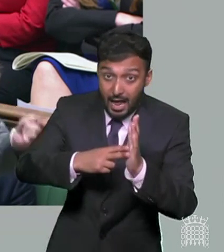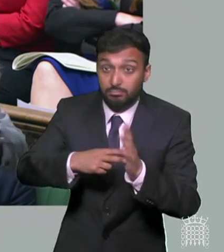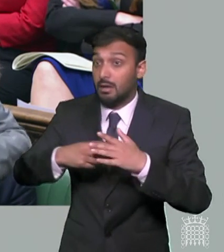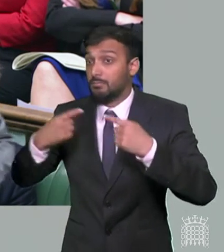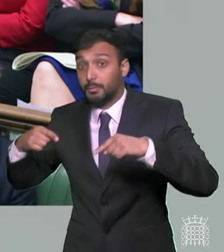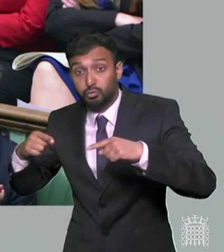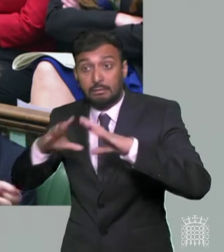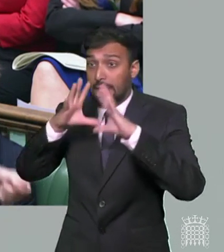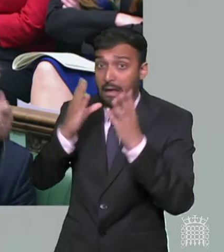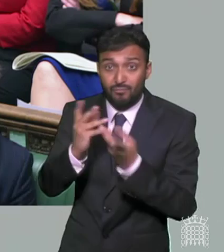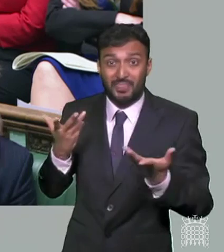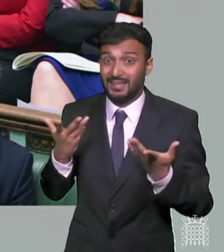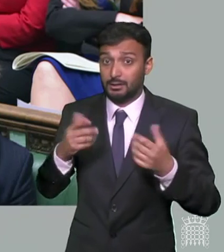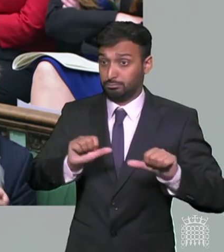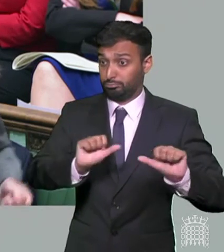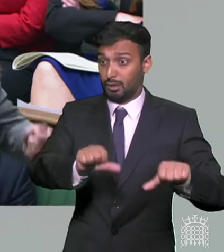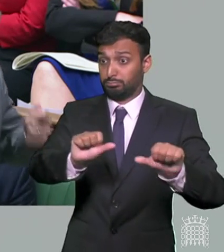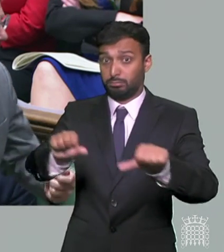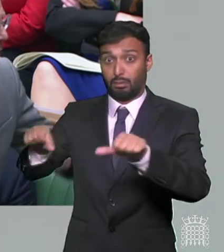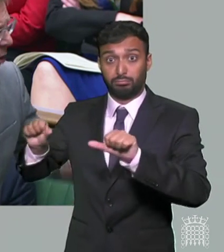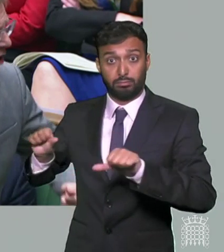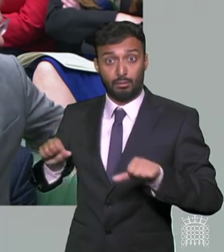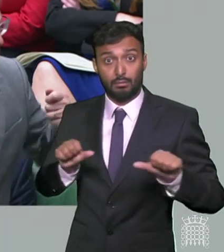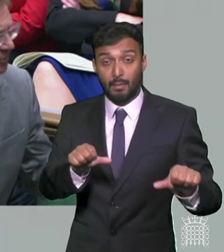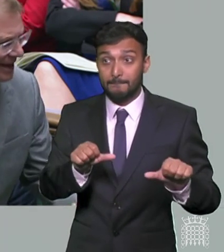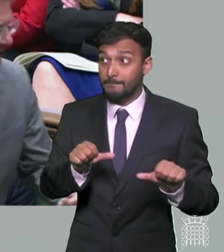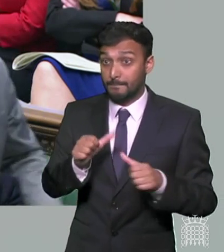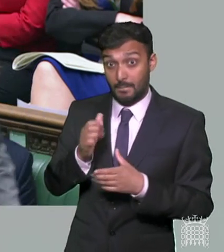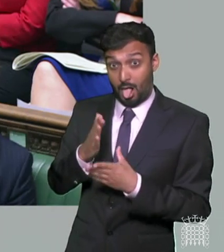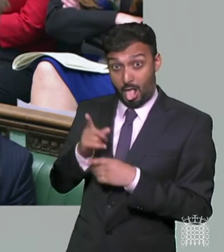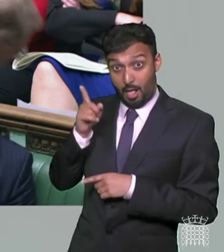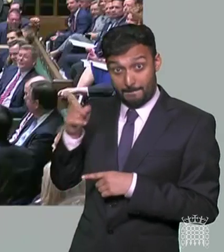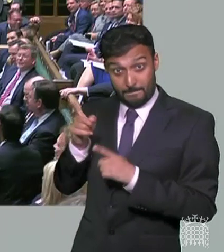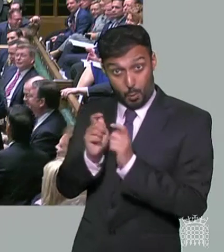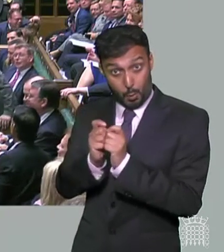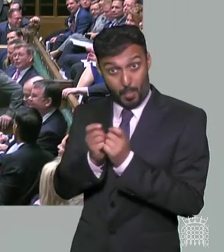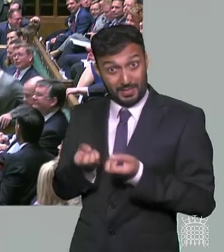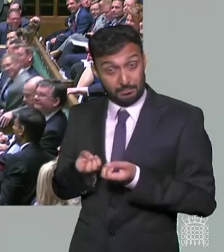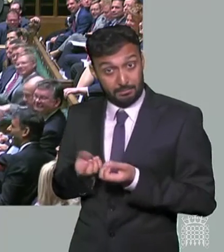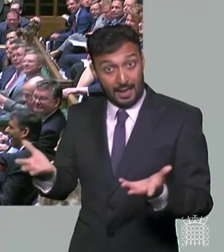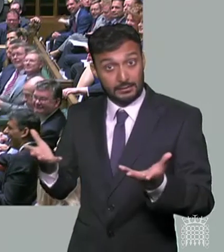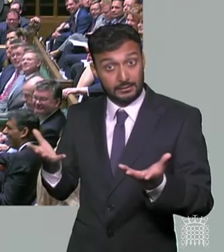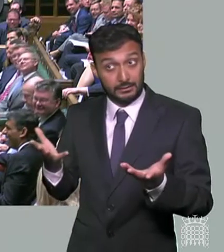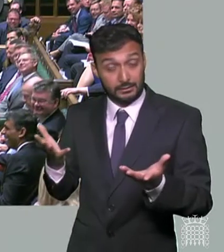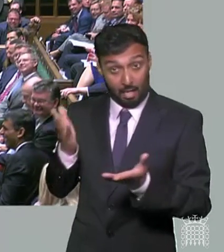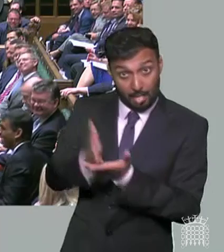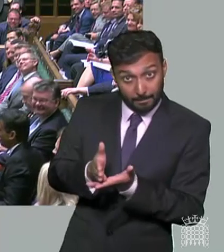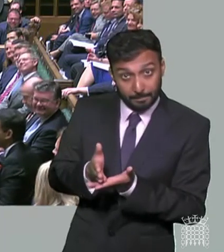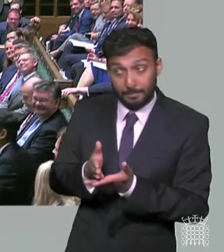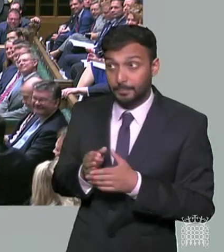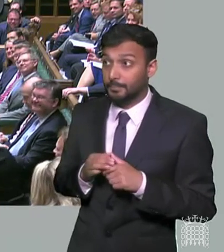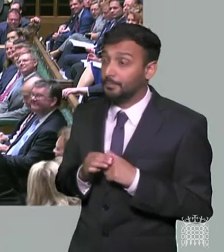Does my right honourable Friend agree with me that it is money worth spending in Morecambe?